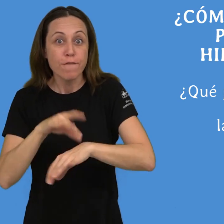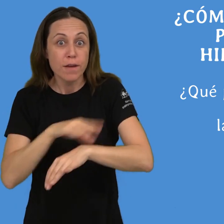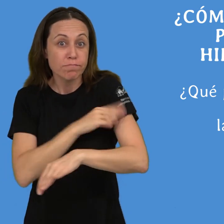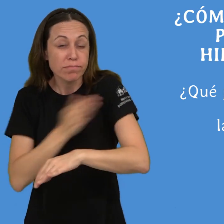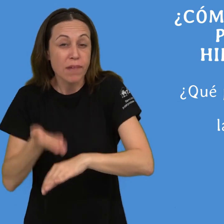tensión